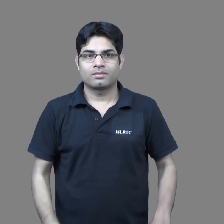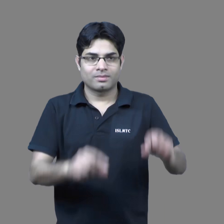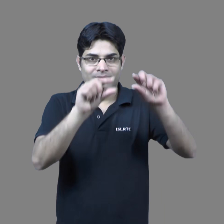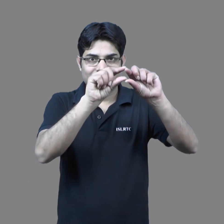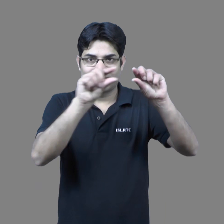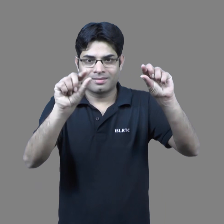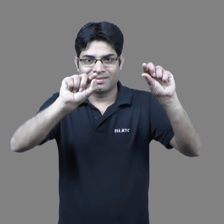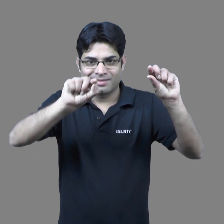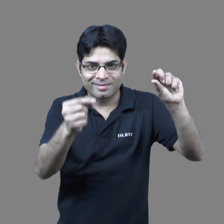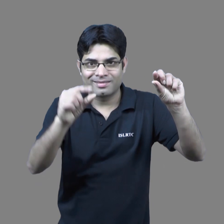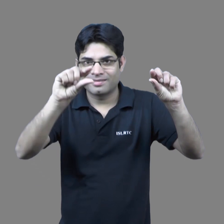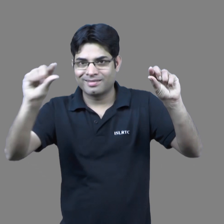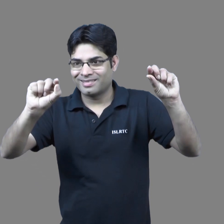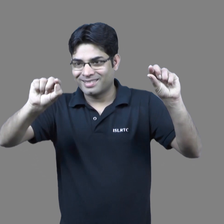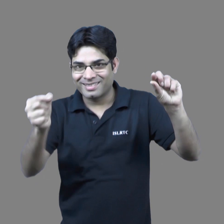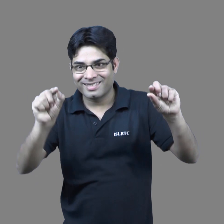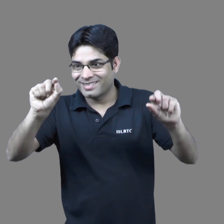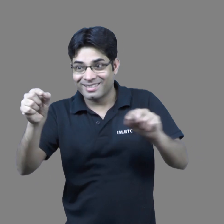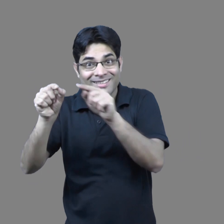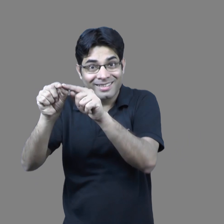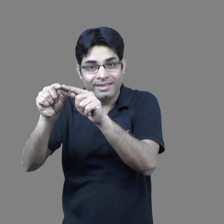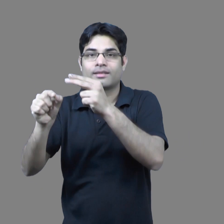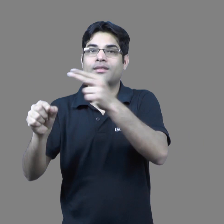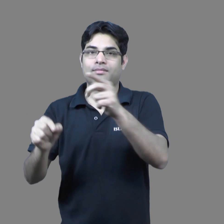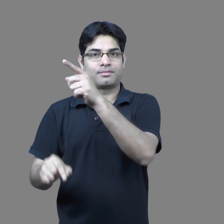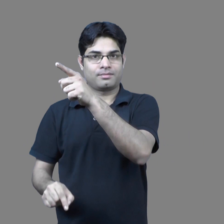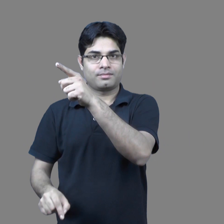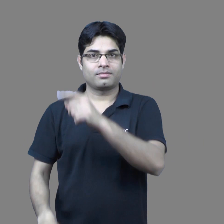Commas